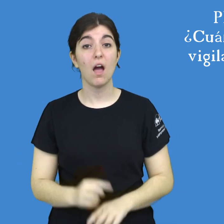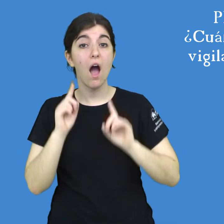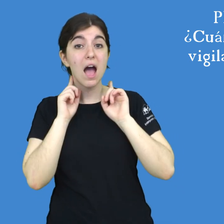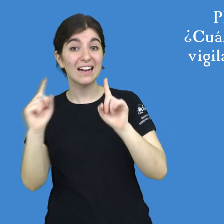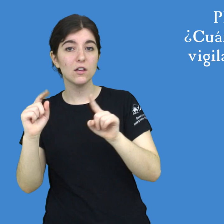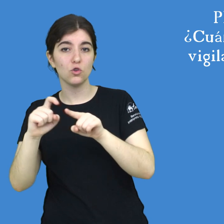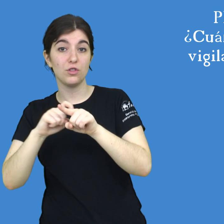caso